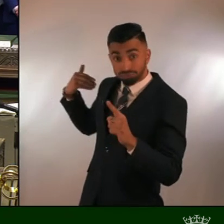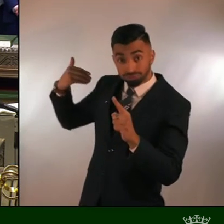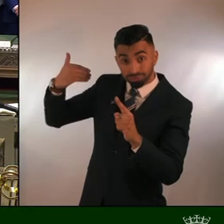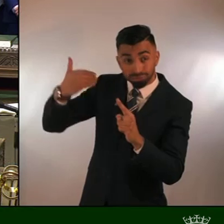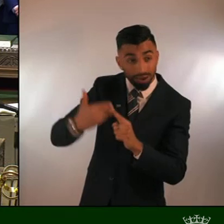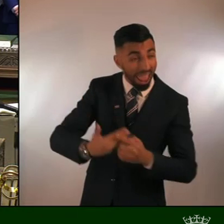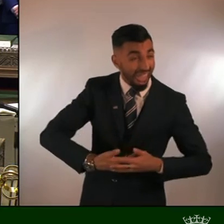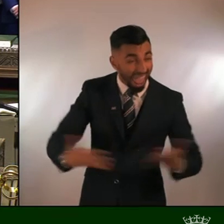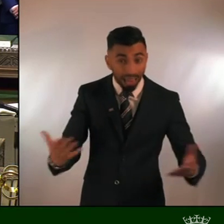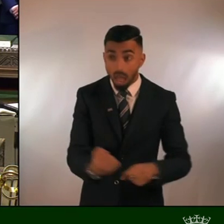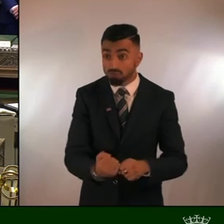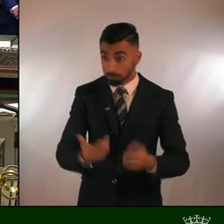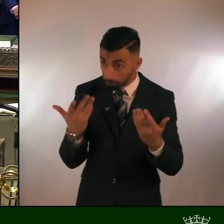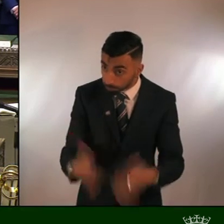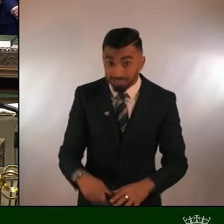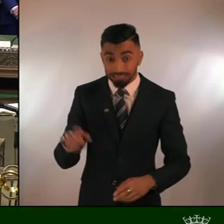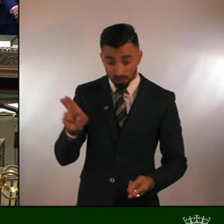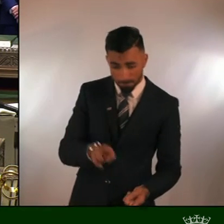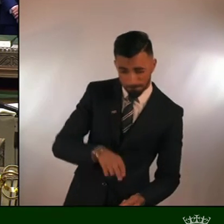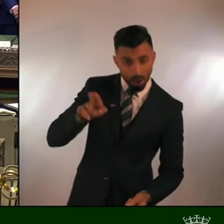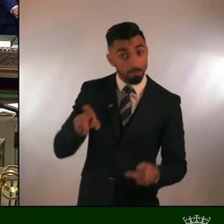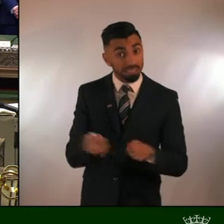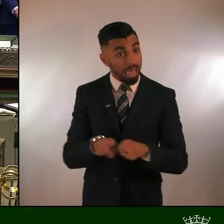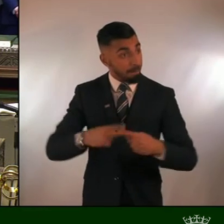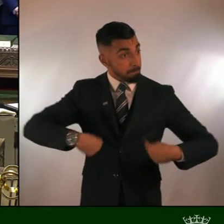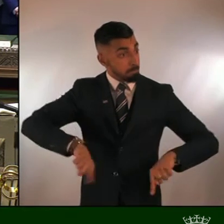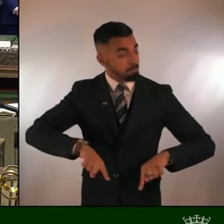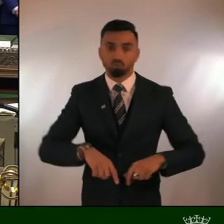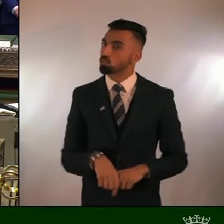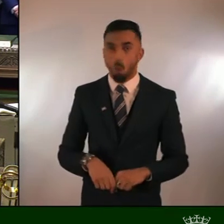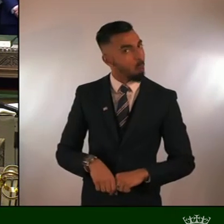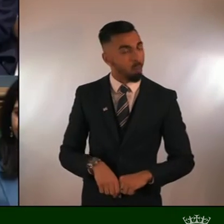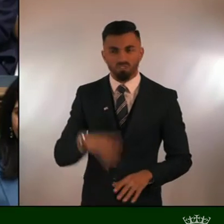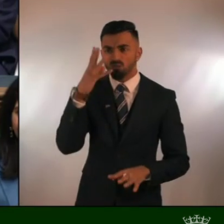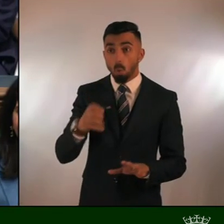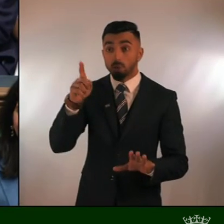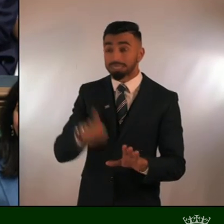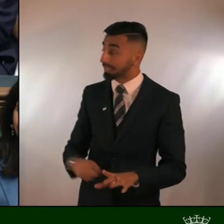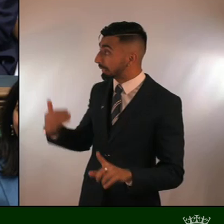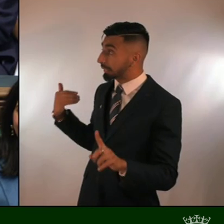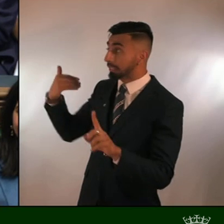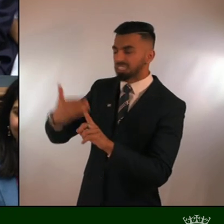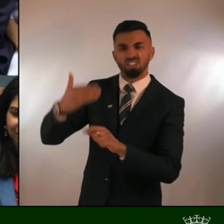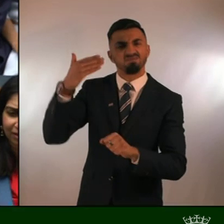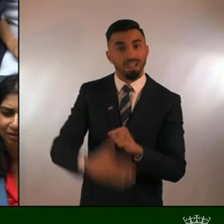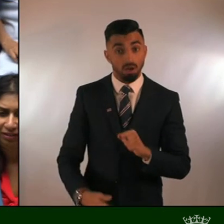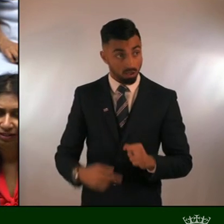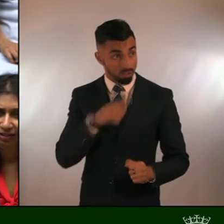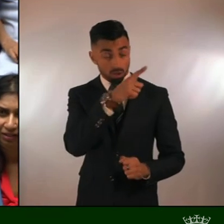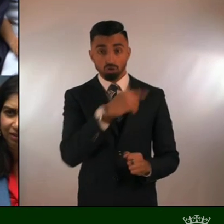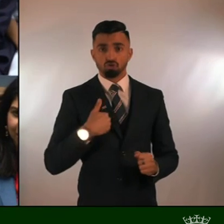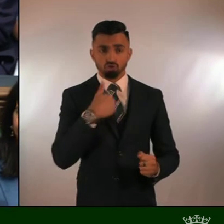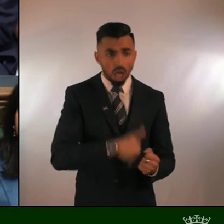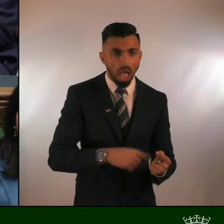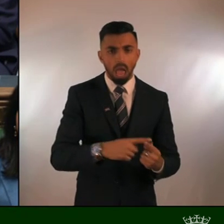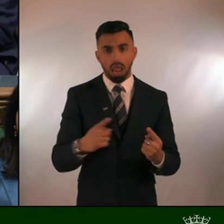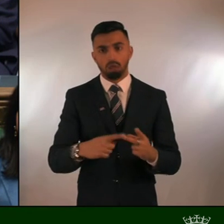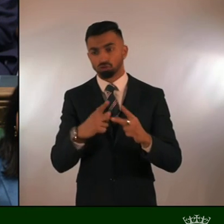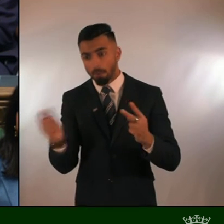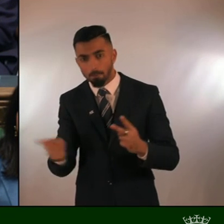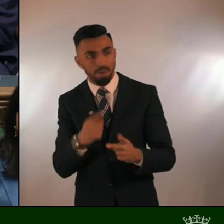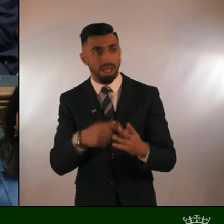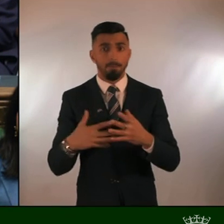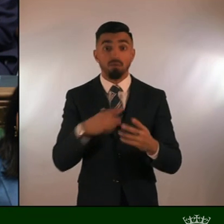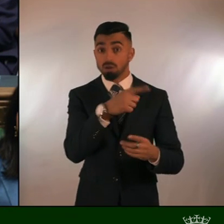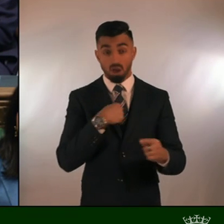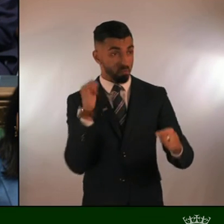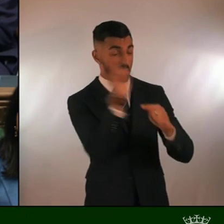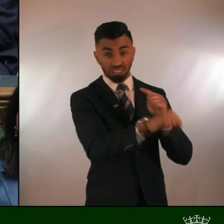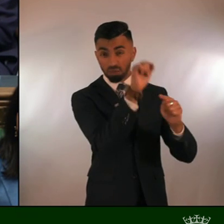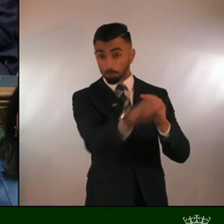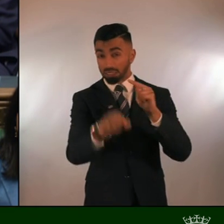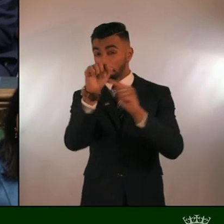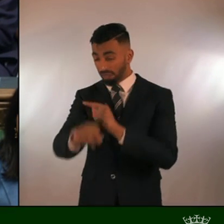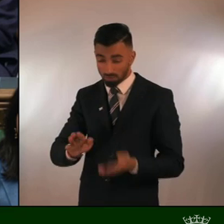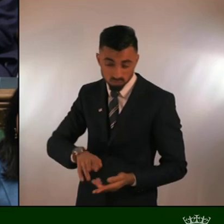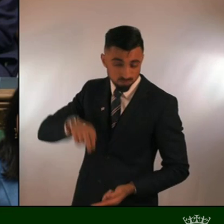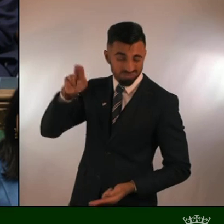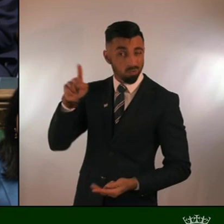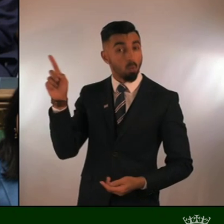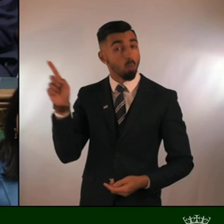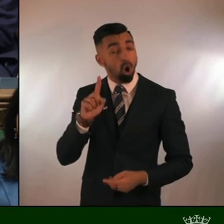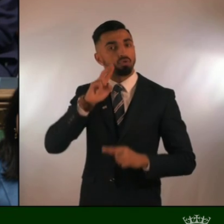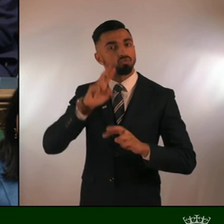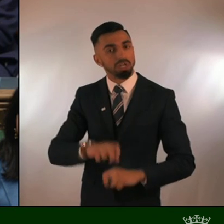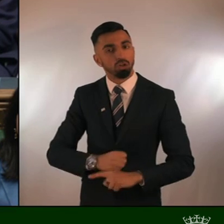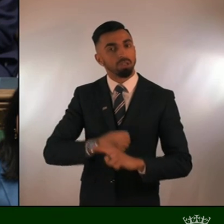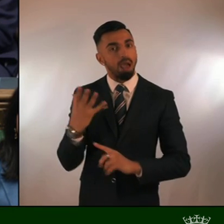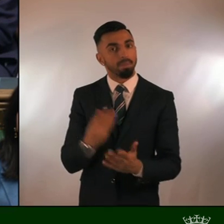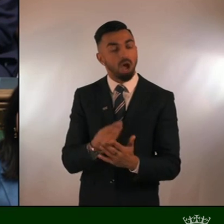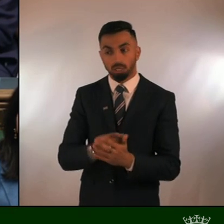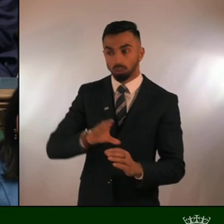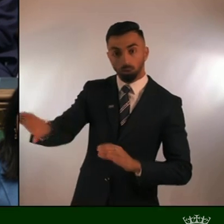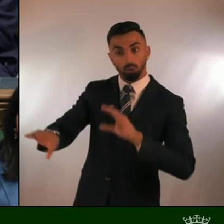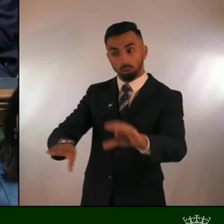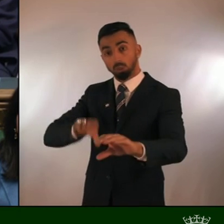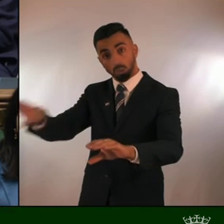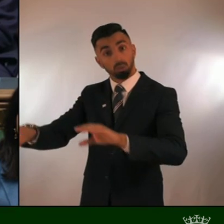As a percentage of GDP, it will be the highest in nearly 40 years—higher than the US, China, France and Japan—and a major step towards our target of increasing public and private investment in R&D to 2.4% of GDP.